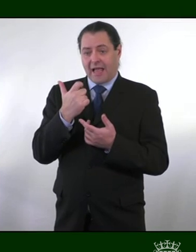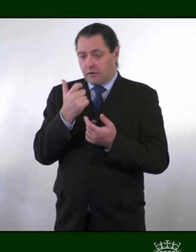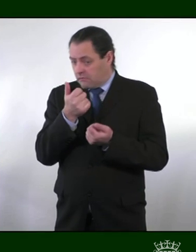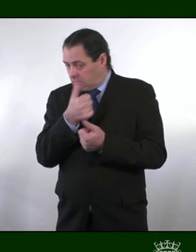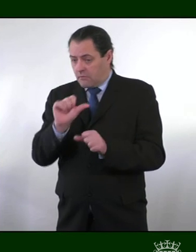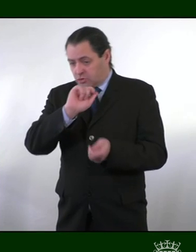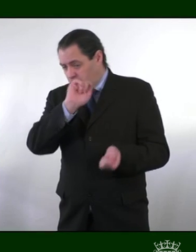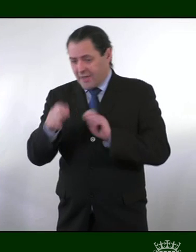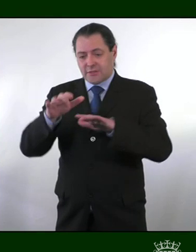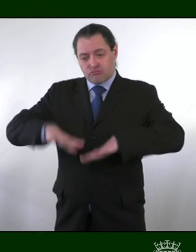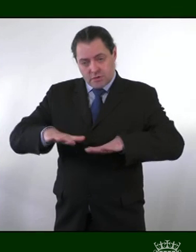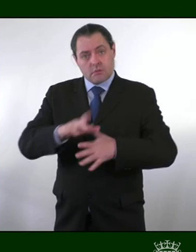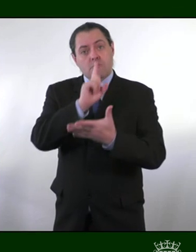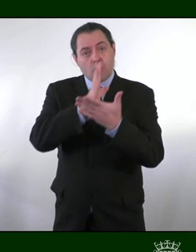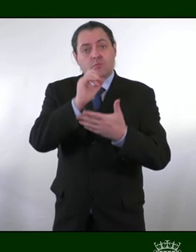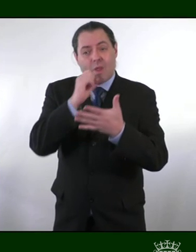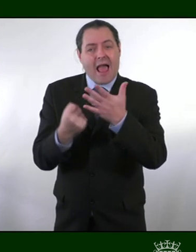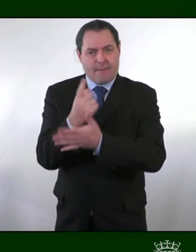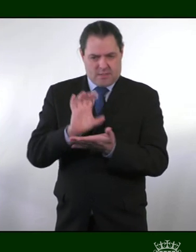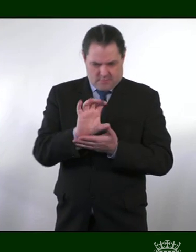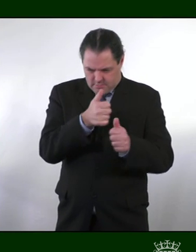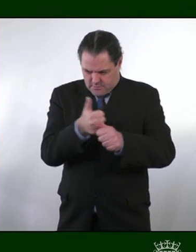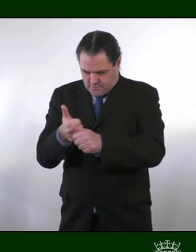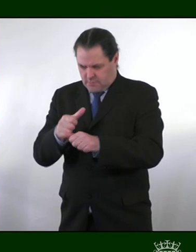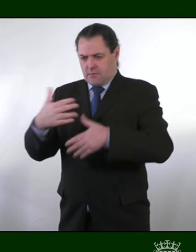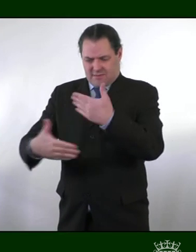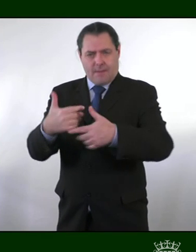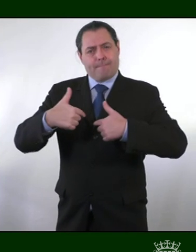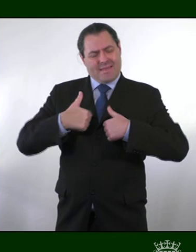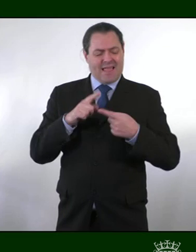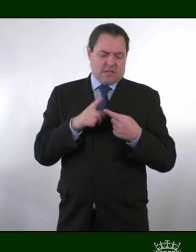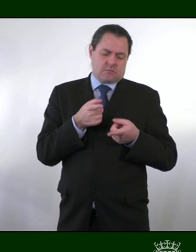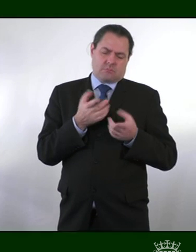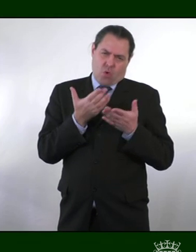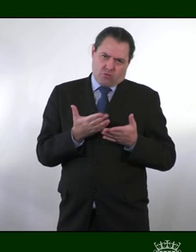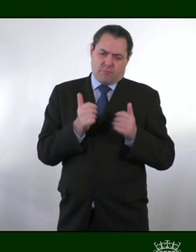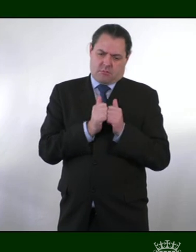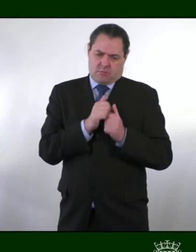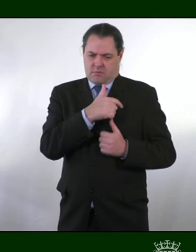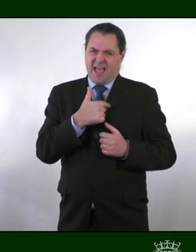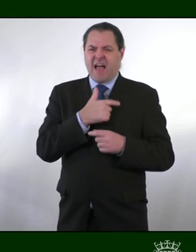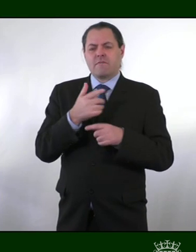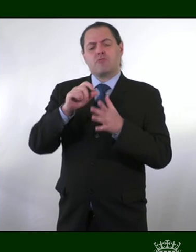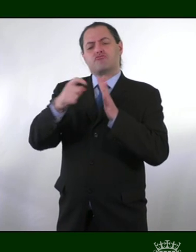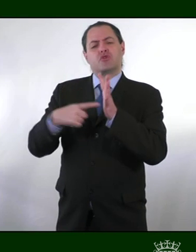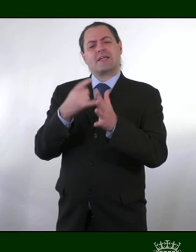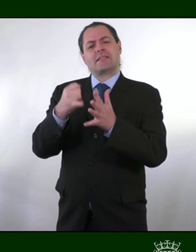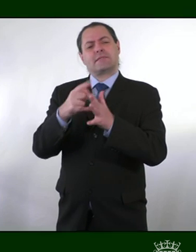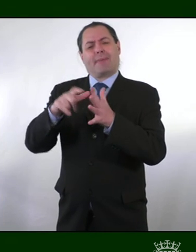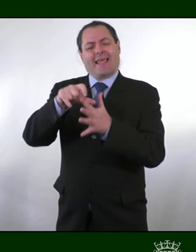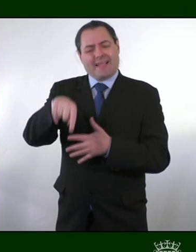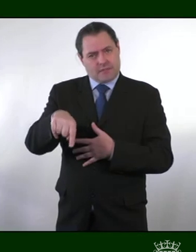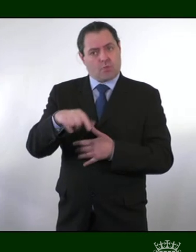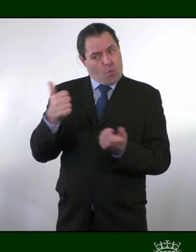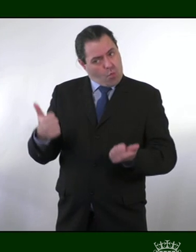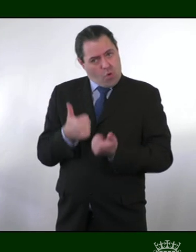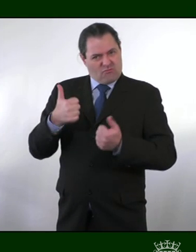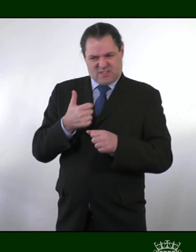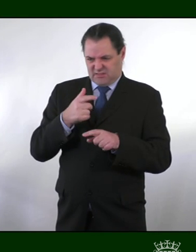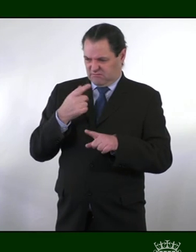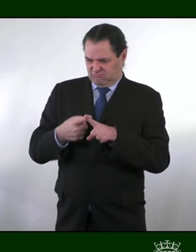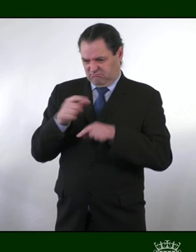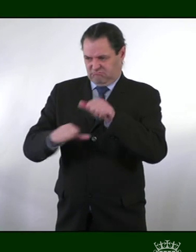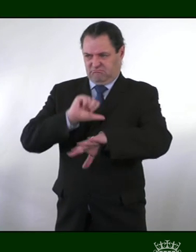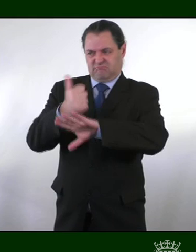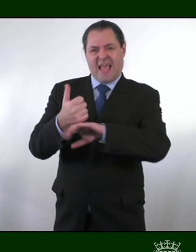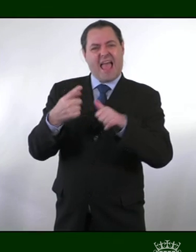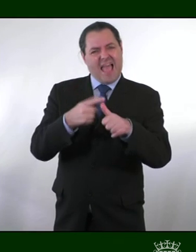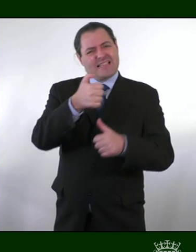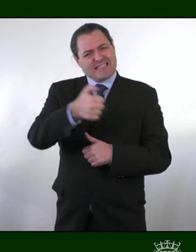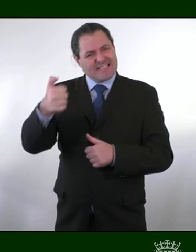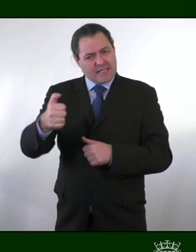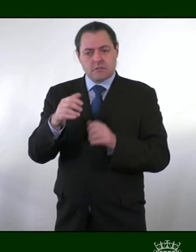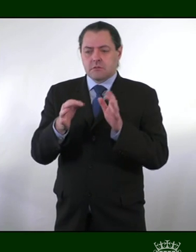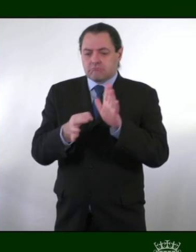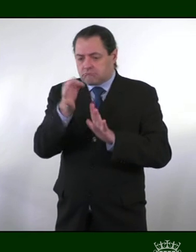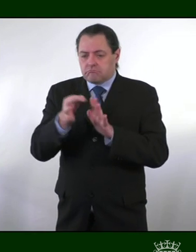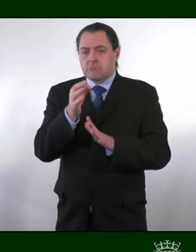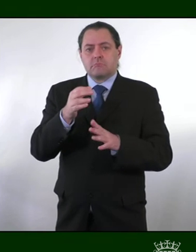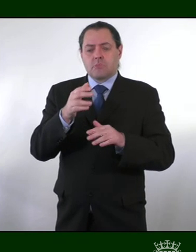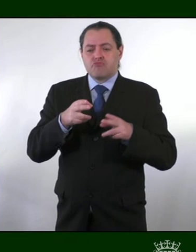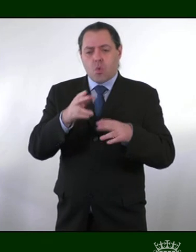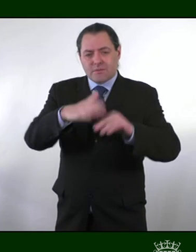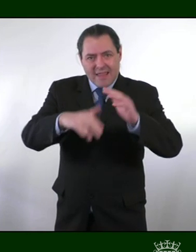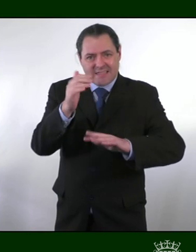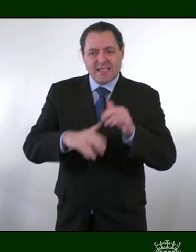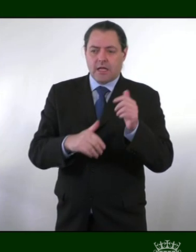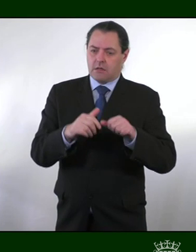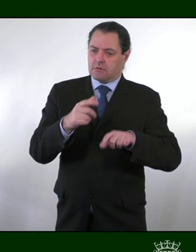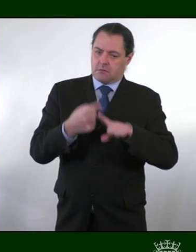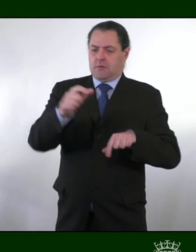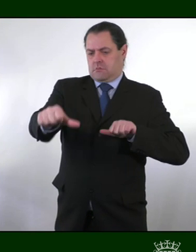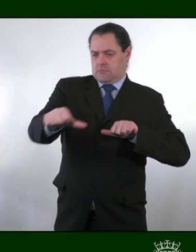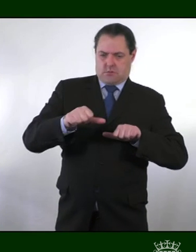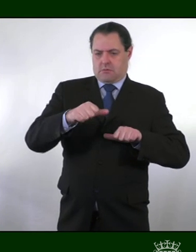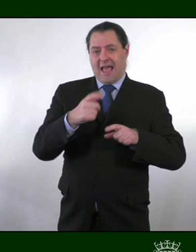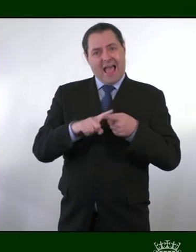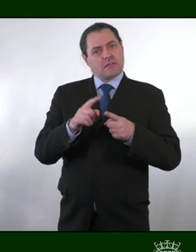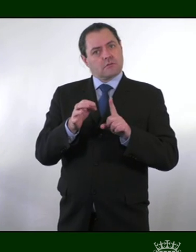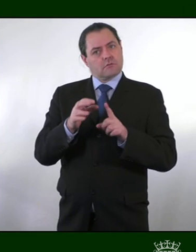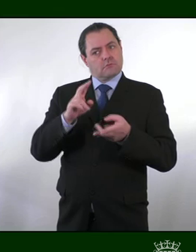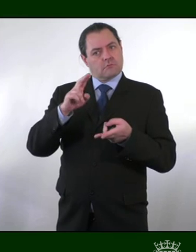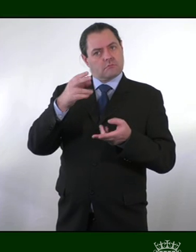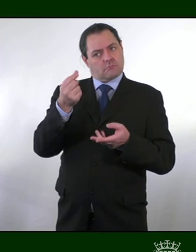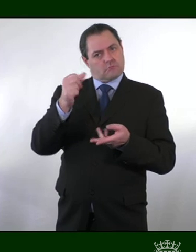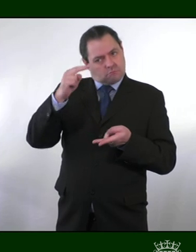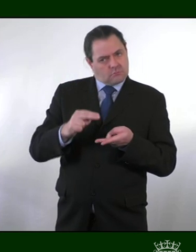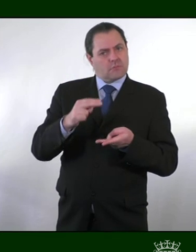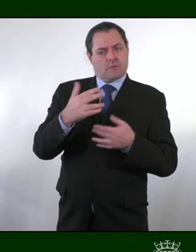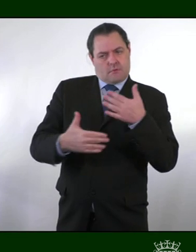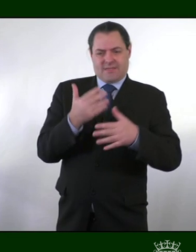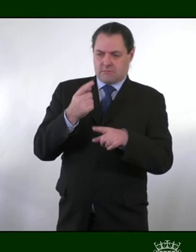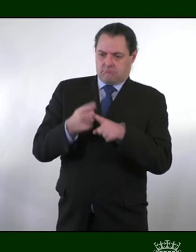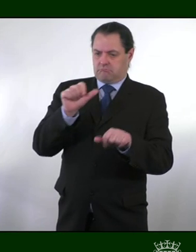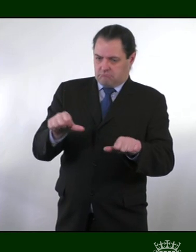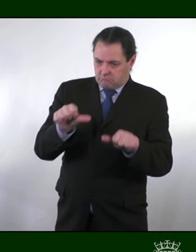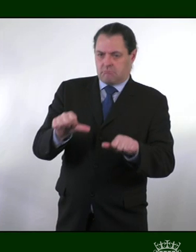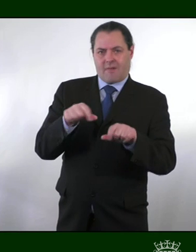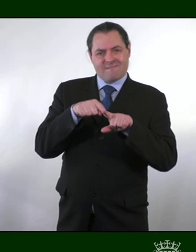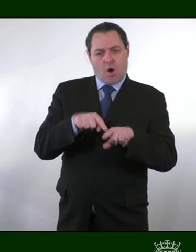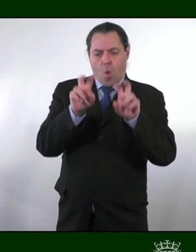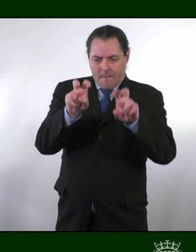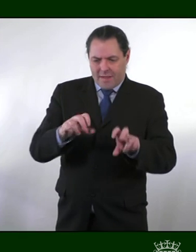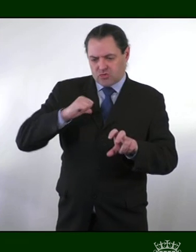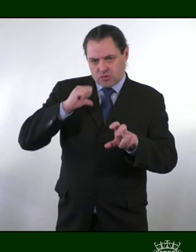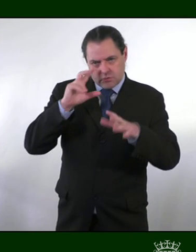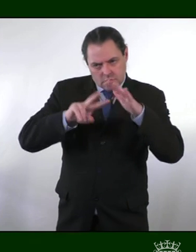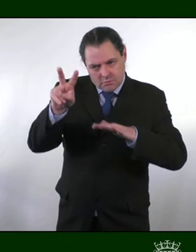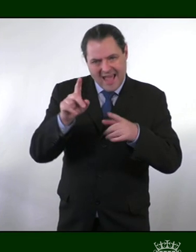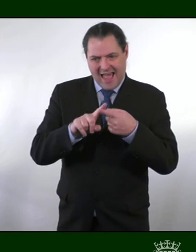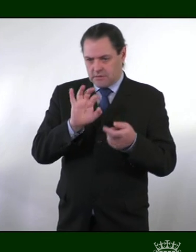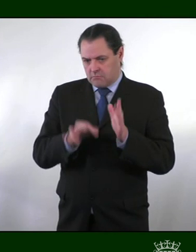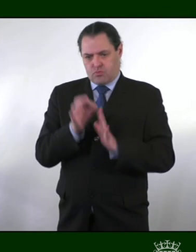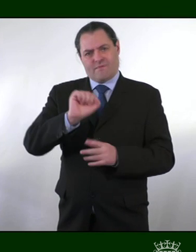The Chief Secretary to the Treasury, my right hon. Friend the Member for North East Cambridgeshire and I chair something called project speed, which is already delivering benefits, with plans for the landmark A66 upgrade shortened in time and reduced in cost, so we can get on with delivering what the people want on time and on budget, making a difference in their communities.